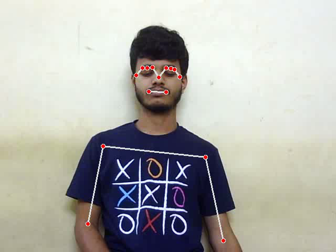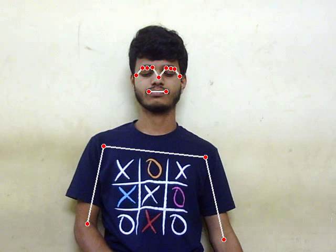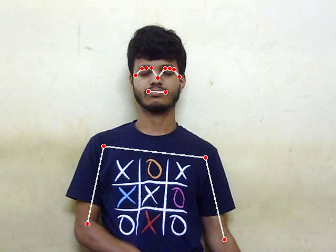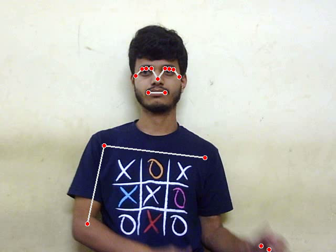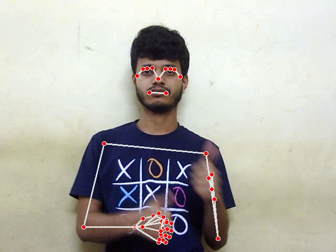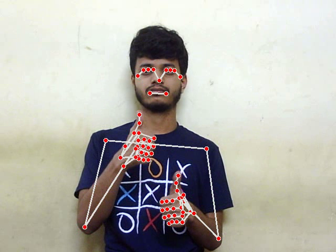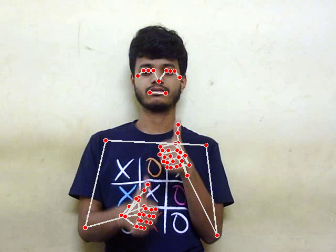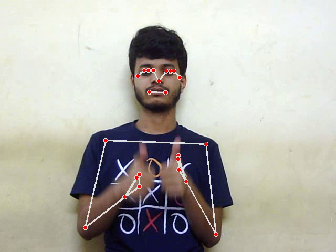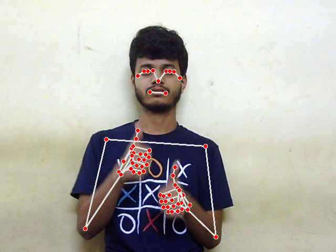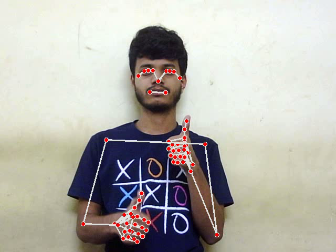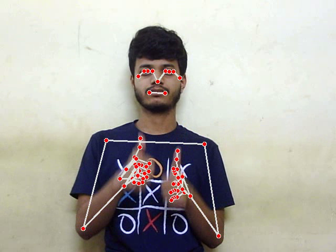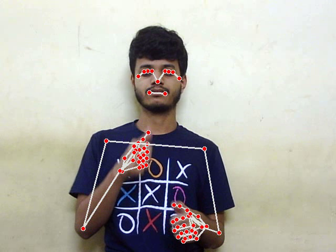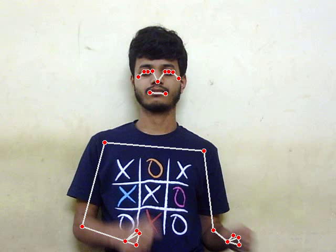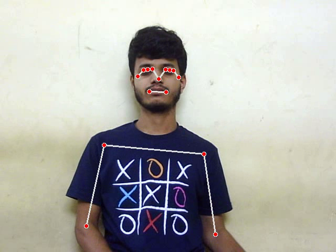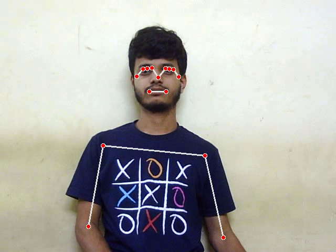which